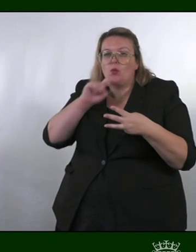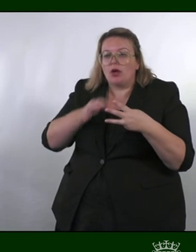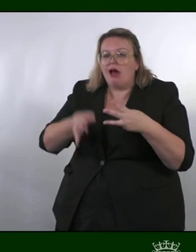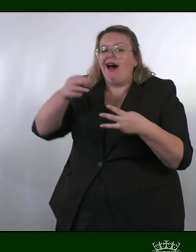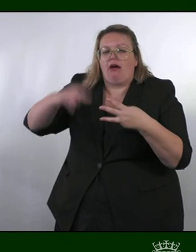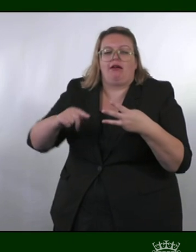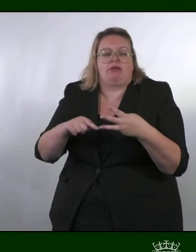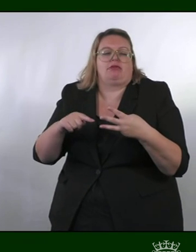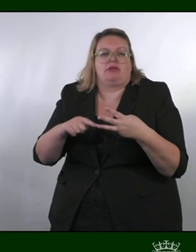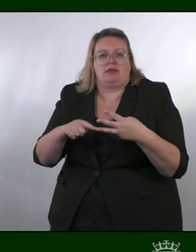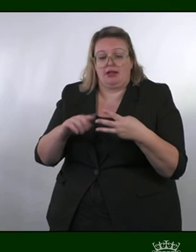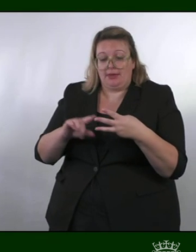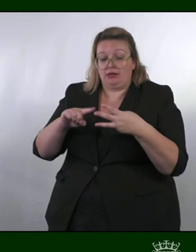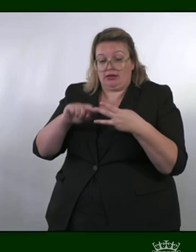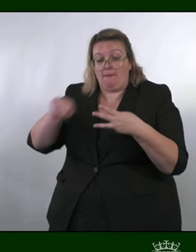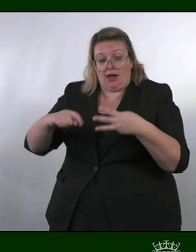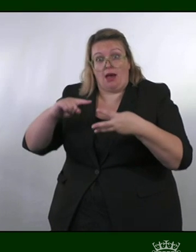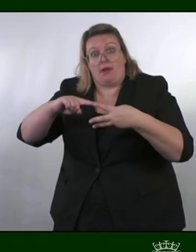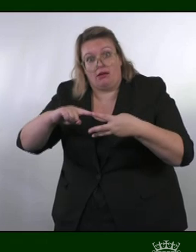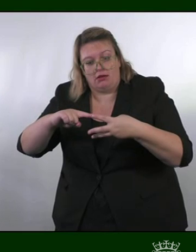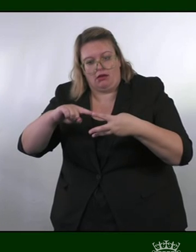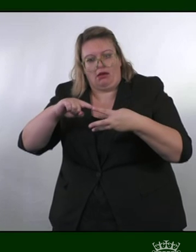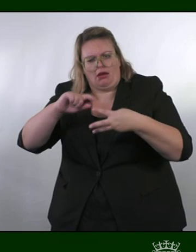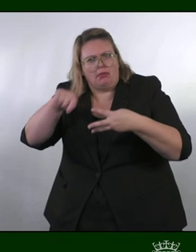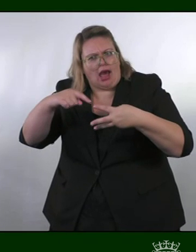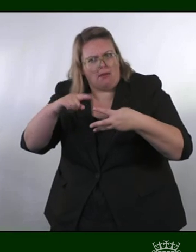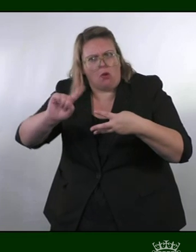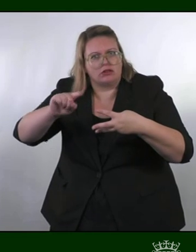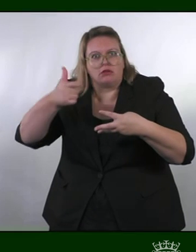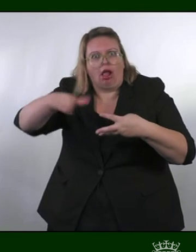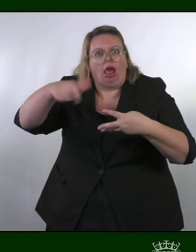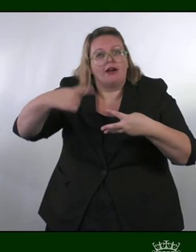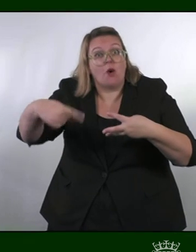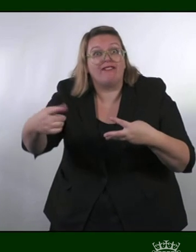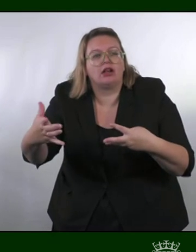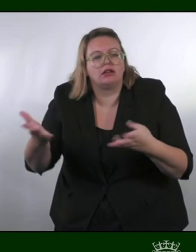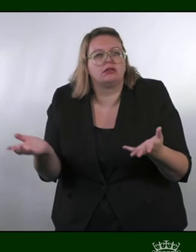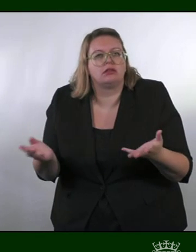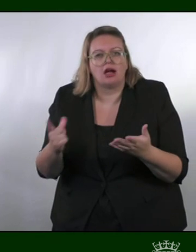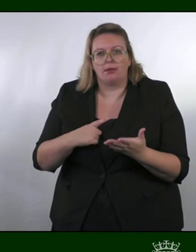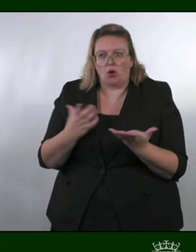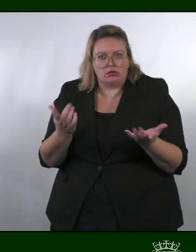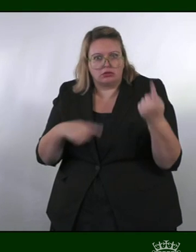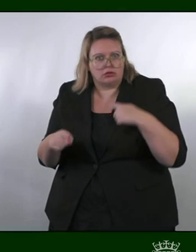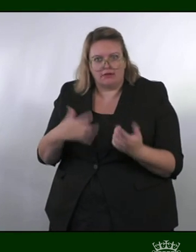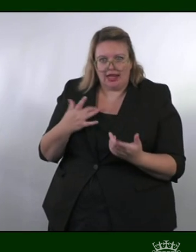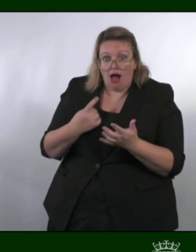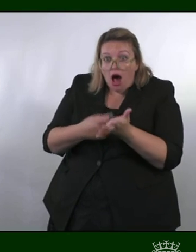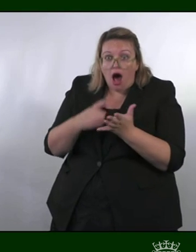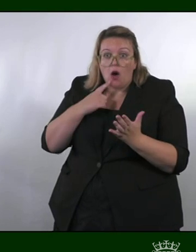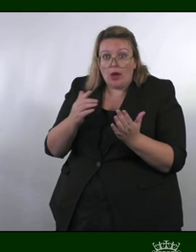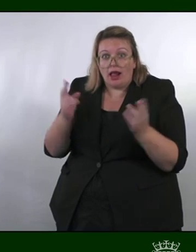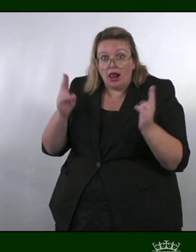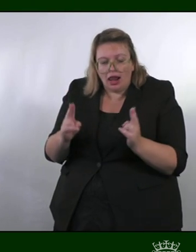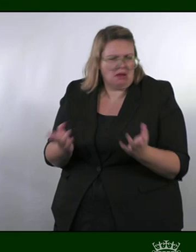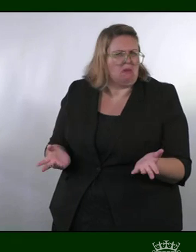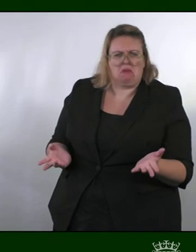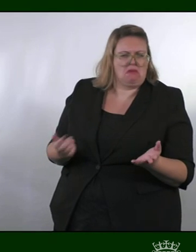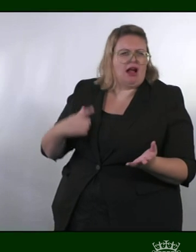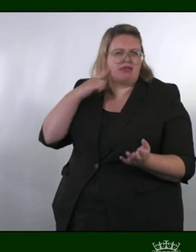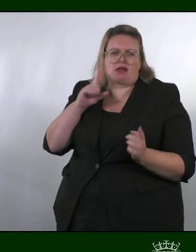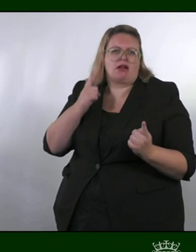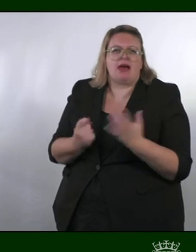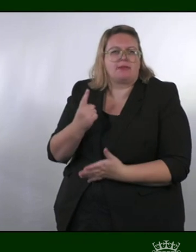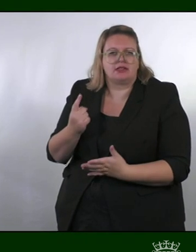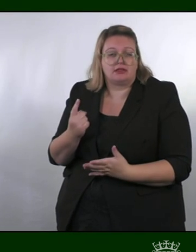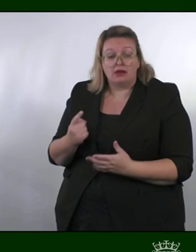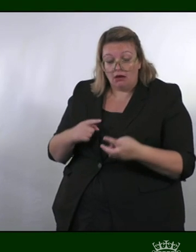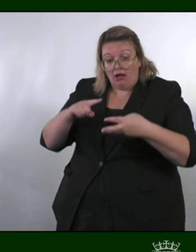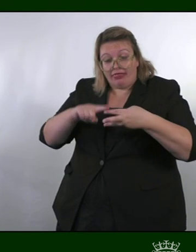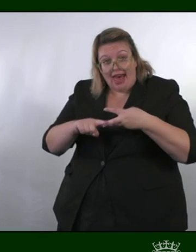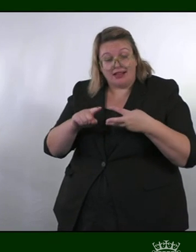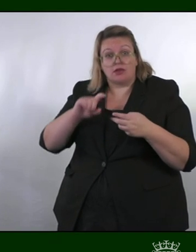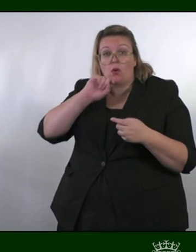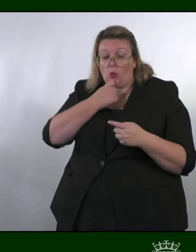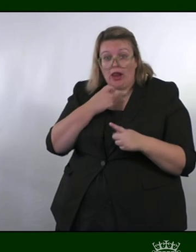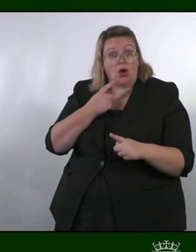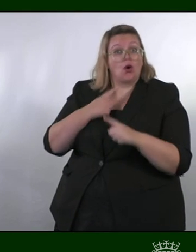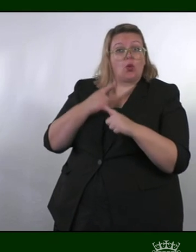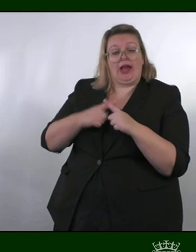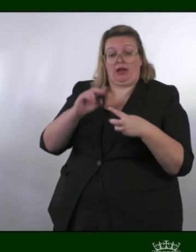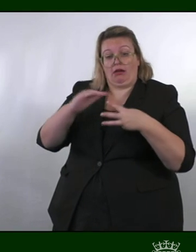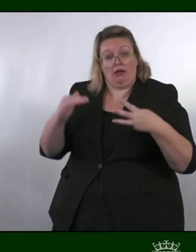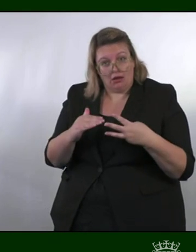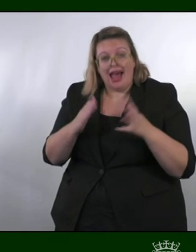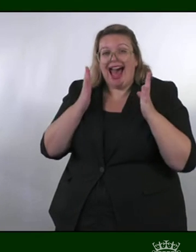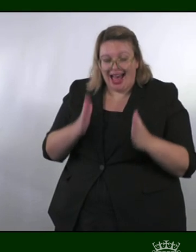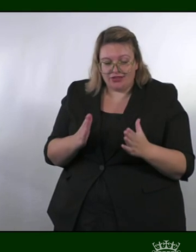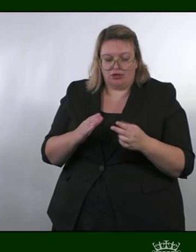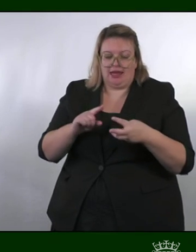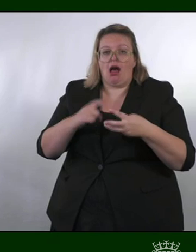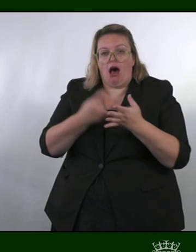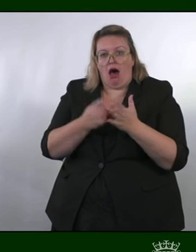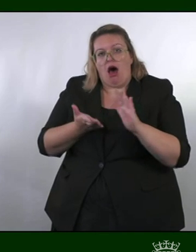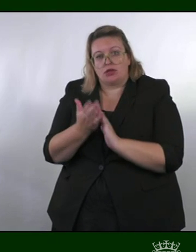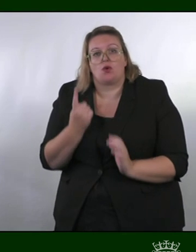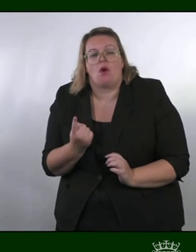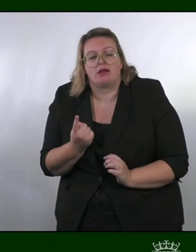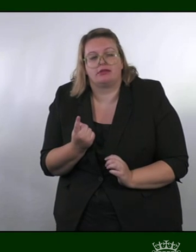So tier 2 goes to tier 3, and tier 3 has no end, because there is no prospect of or confidence in the R rate coming below 1—and I do not believe that a tier 3 region will come out of those restrictions unless R is below 1 and while the numbers are still going up.